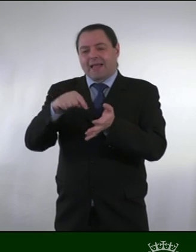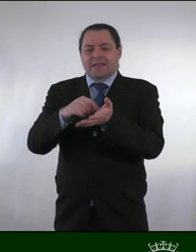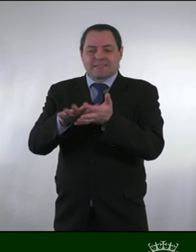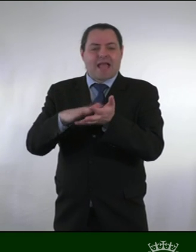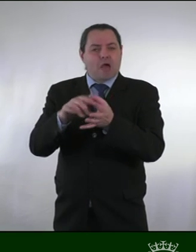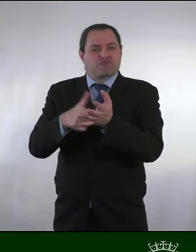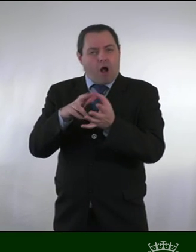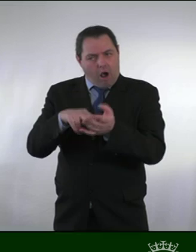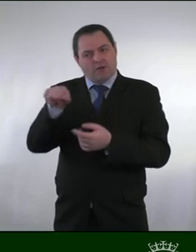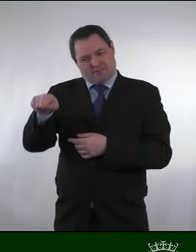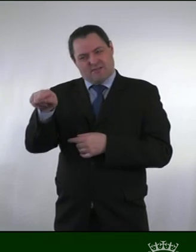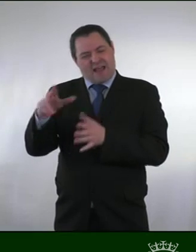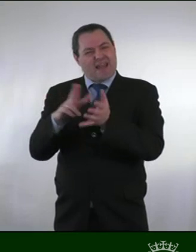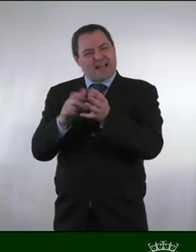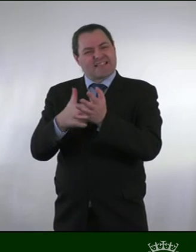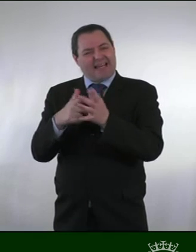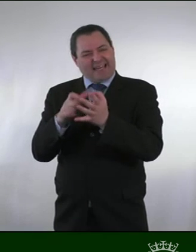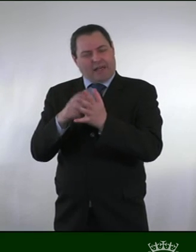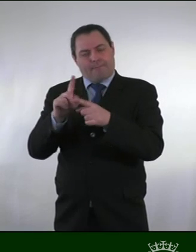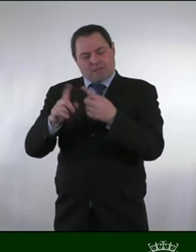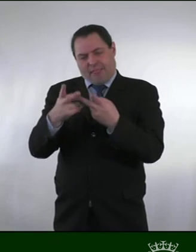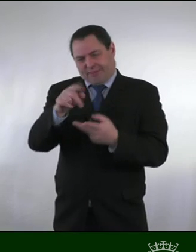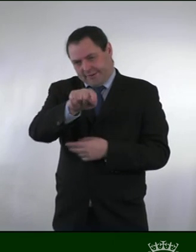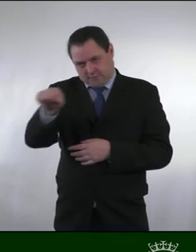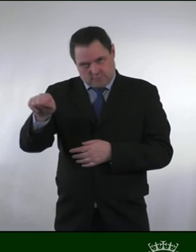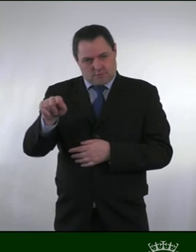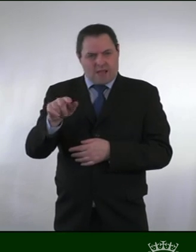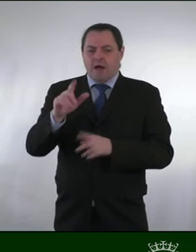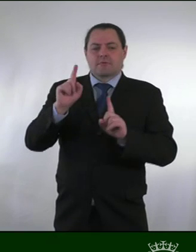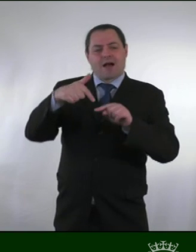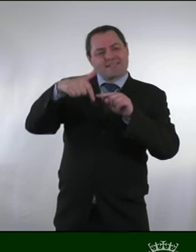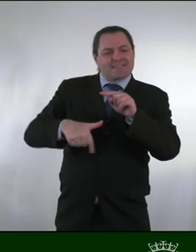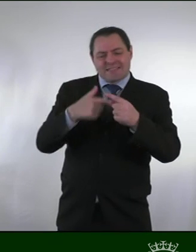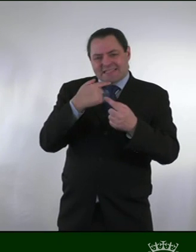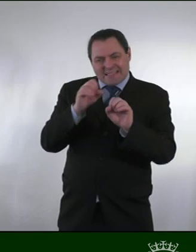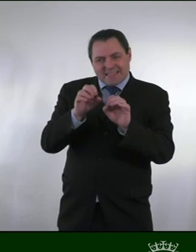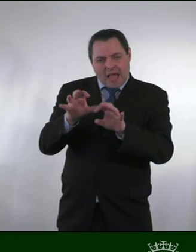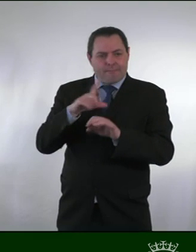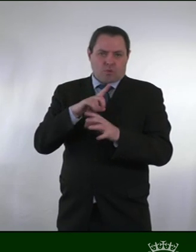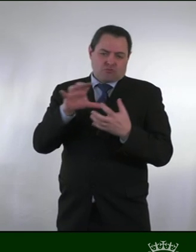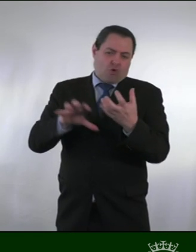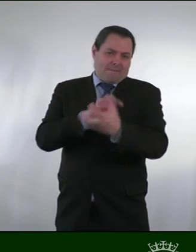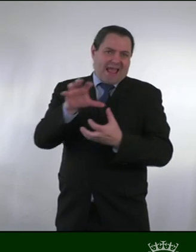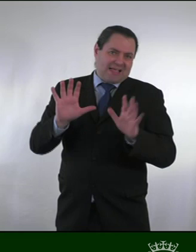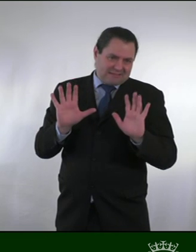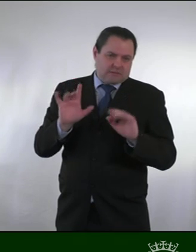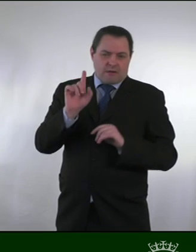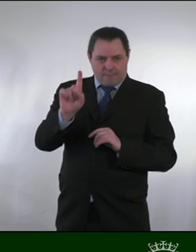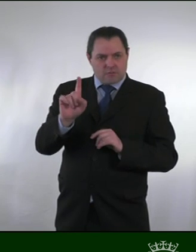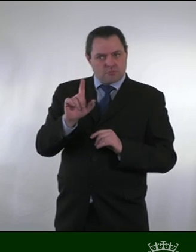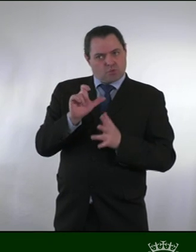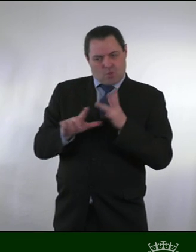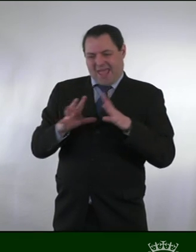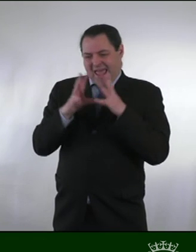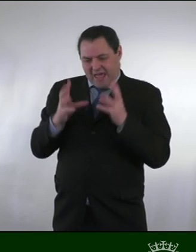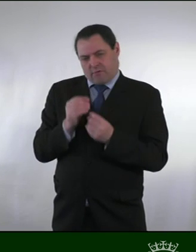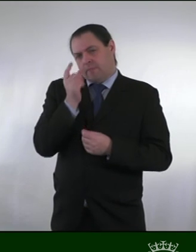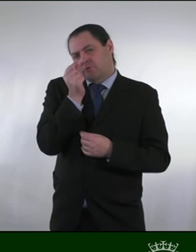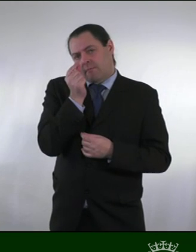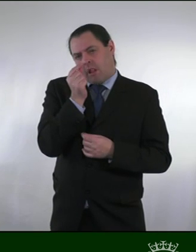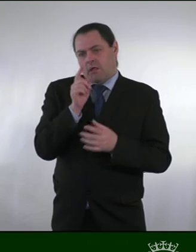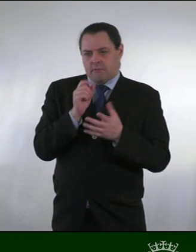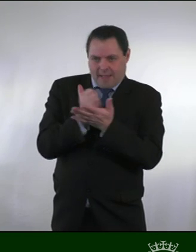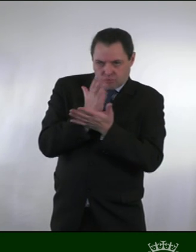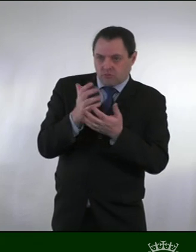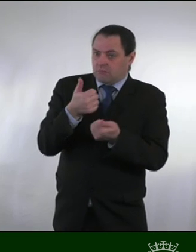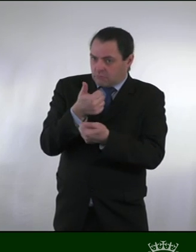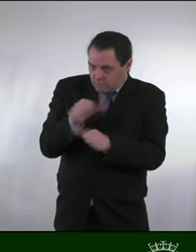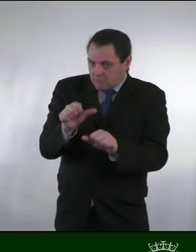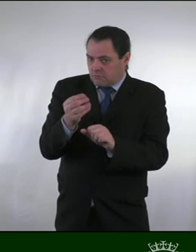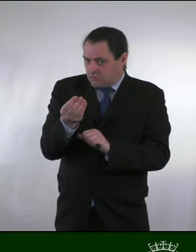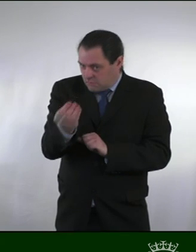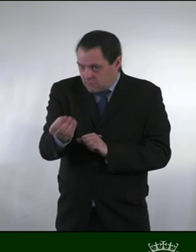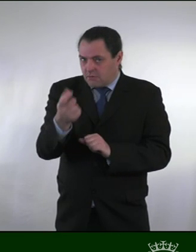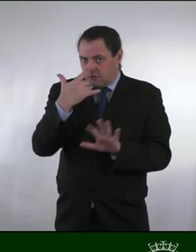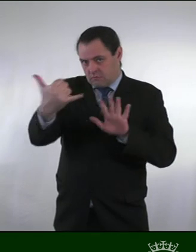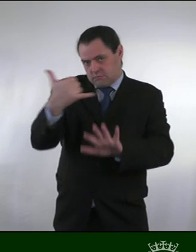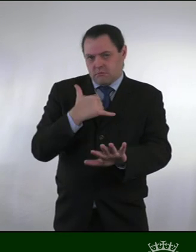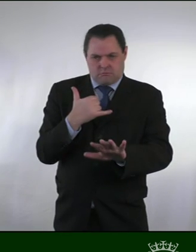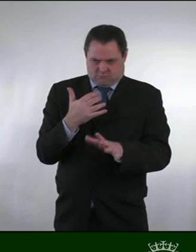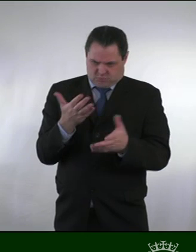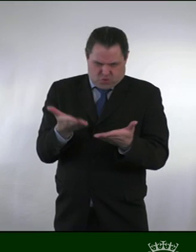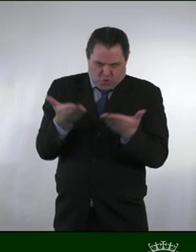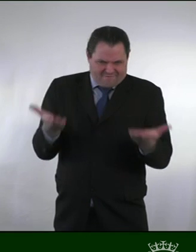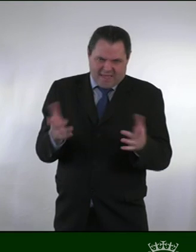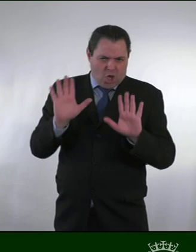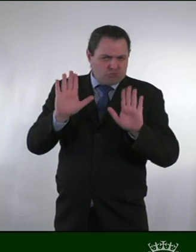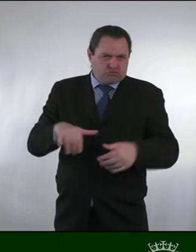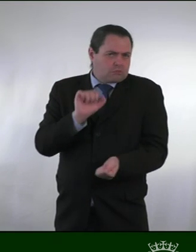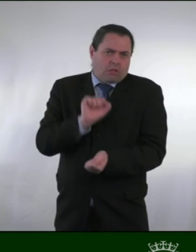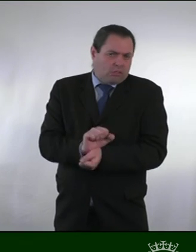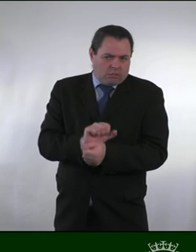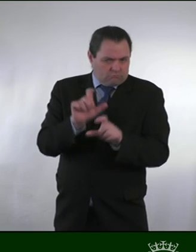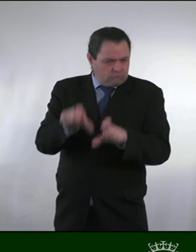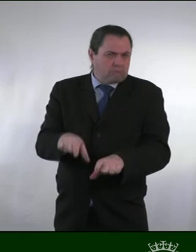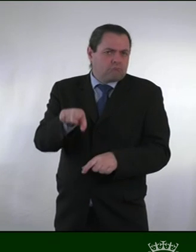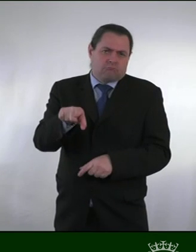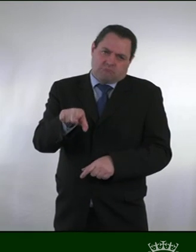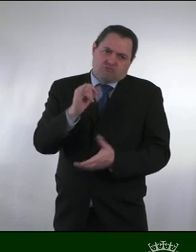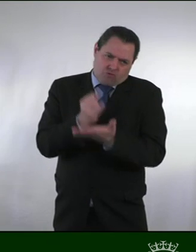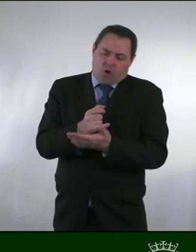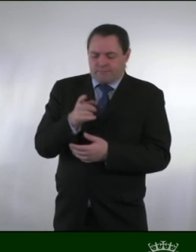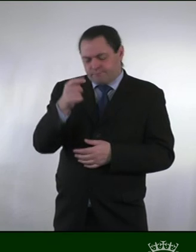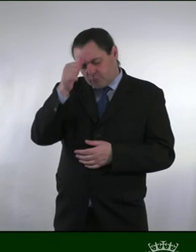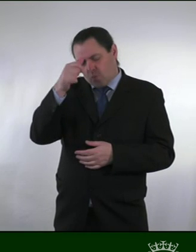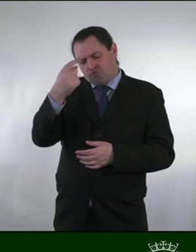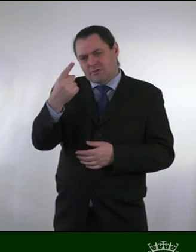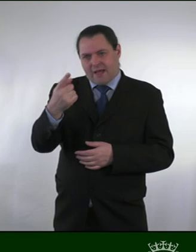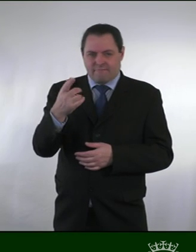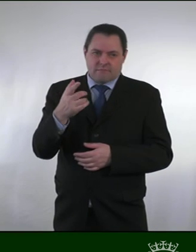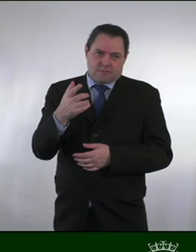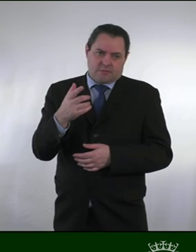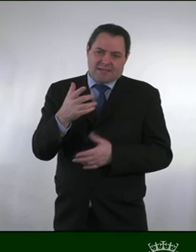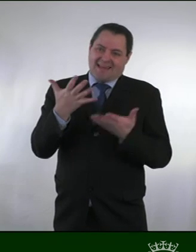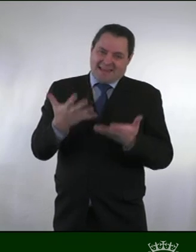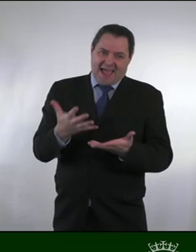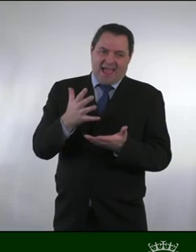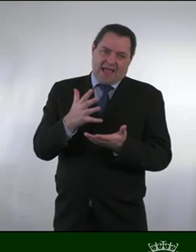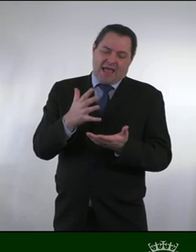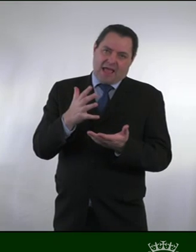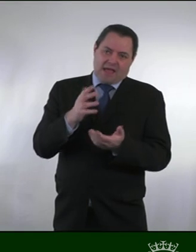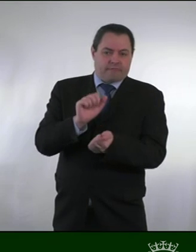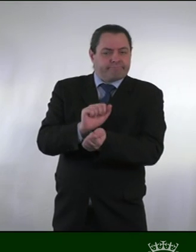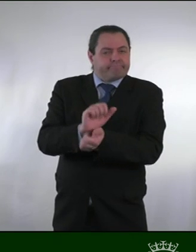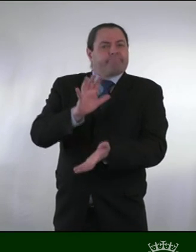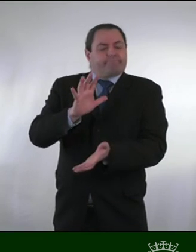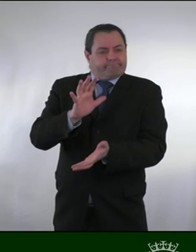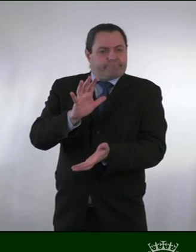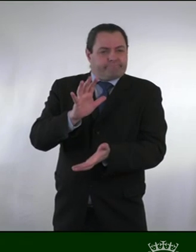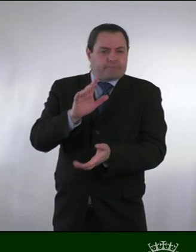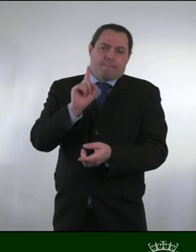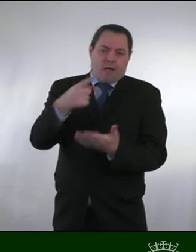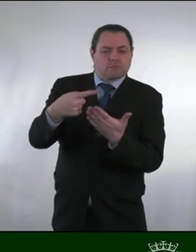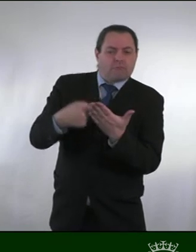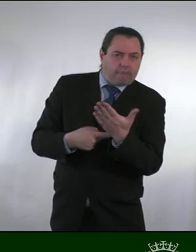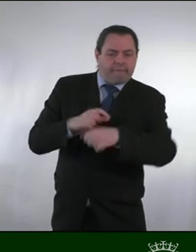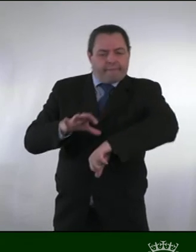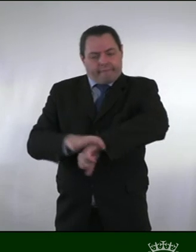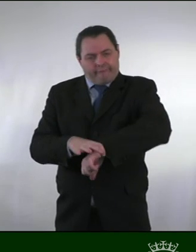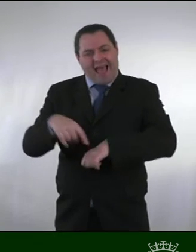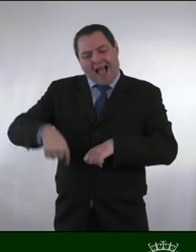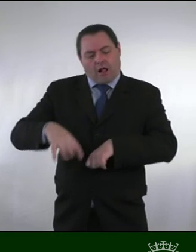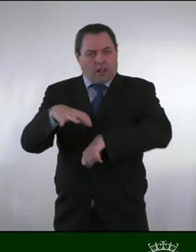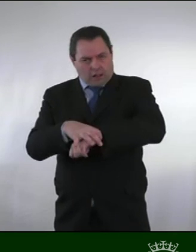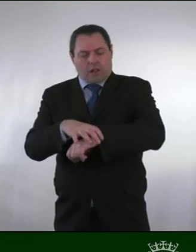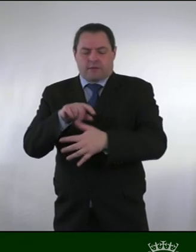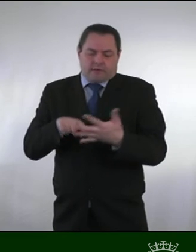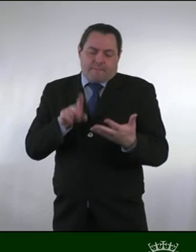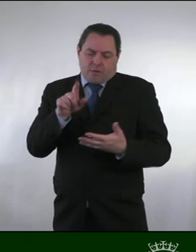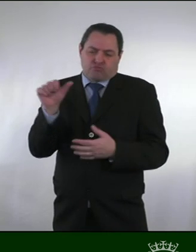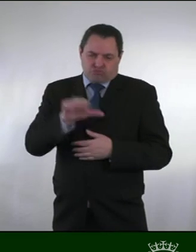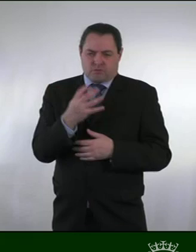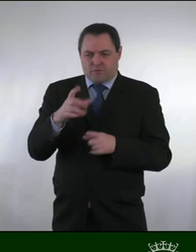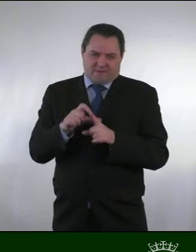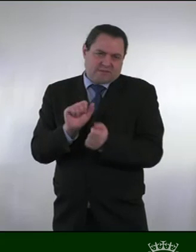Without going into the details of the cases, which are, as she knows, complex, we are doing everything we can to secure what we regard as the completely unjustified detention in Tehran of Nazanin Zaghari-Ratcliffe, although, as the honourable Lady knows, she is now out on furlough, admittedly in the conditions that she describes.